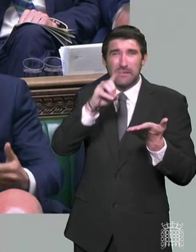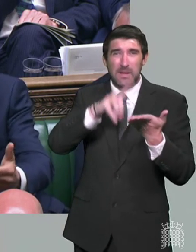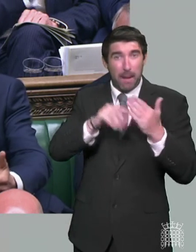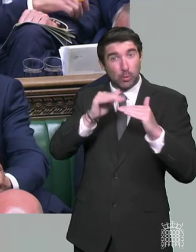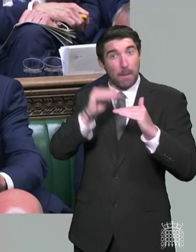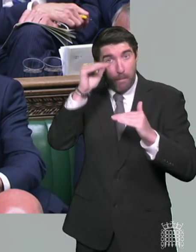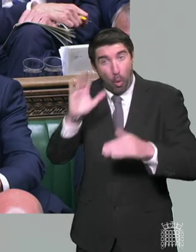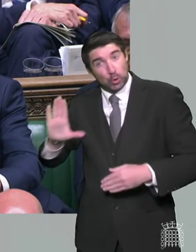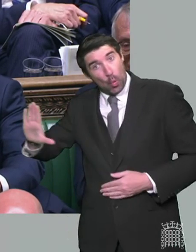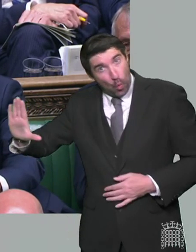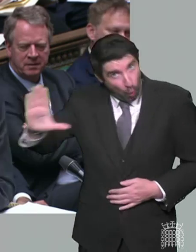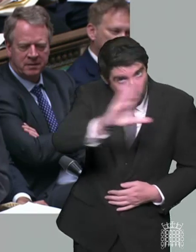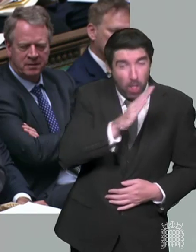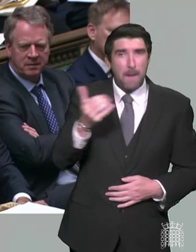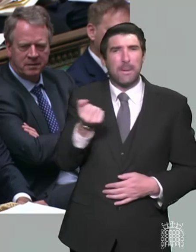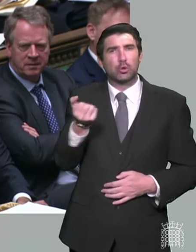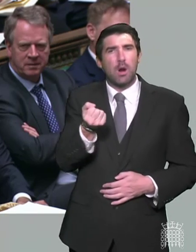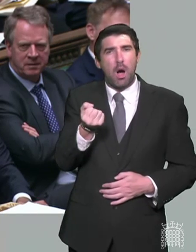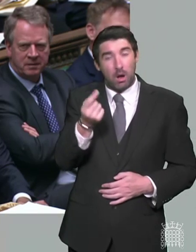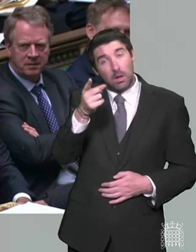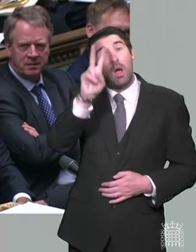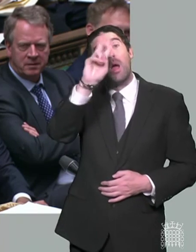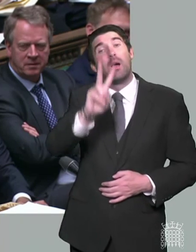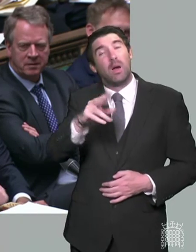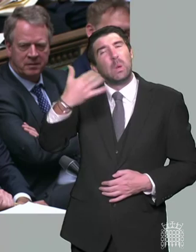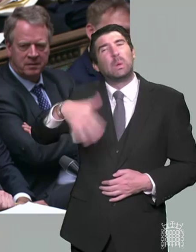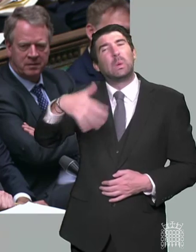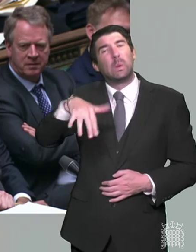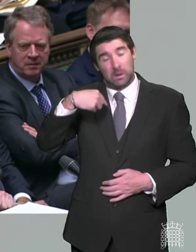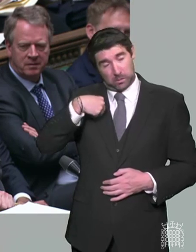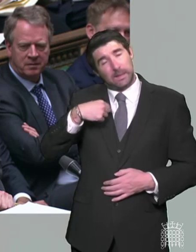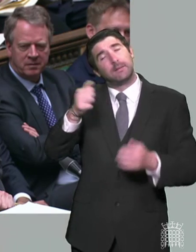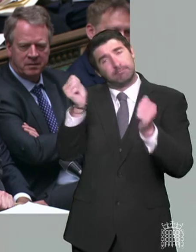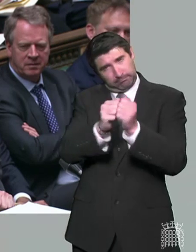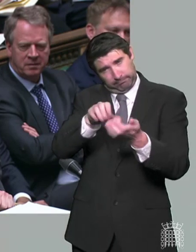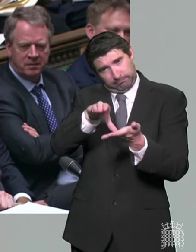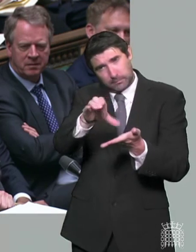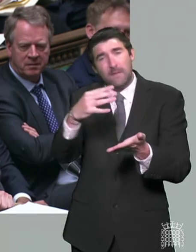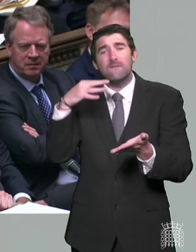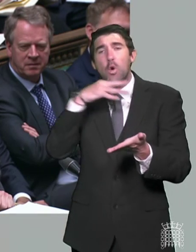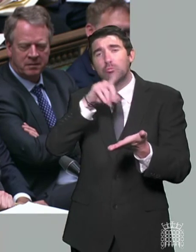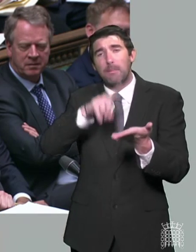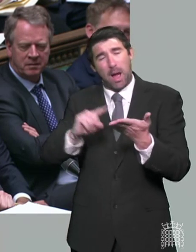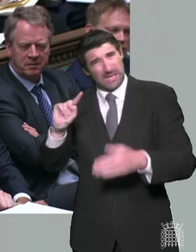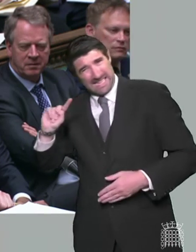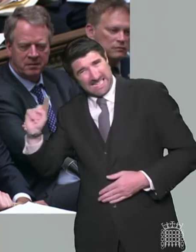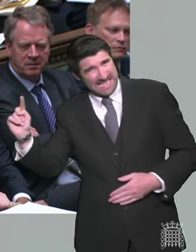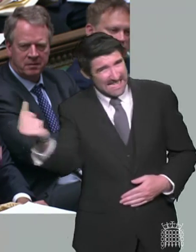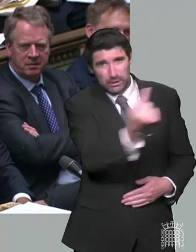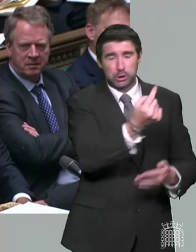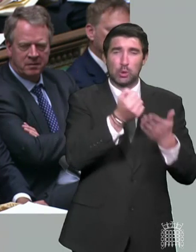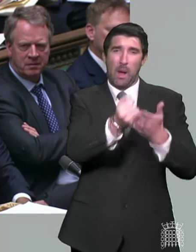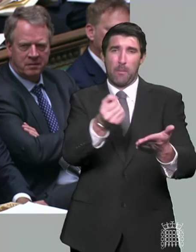He talks about the cost of energy; everybody is going to get another £400 to help them with the costs of energy.